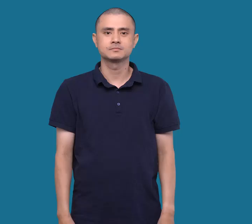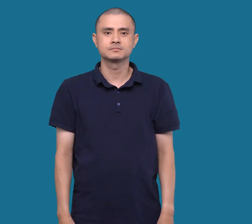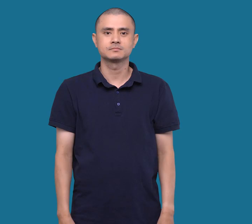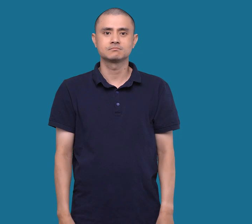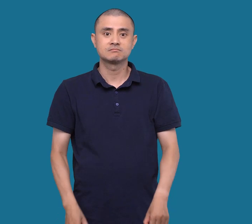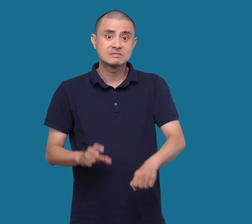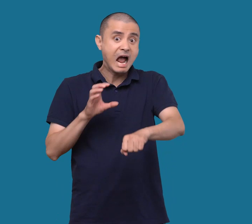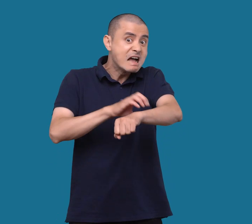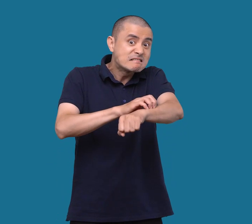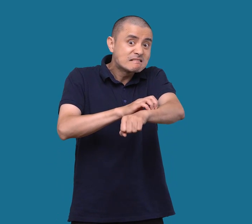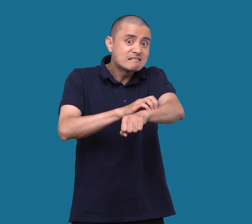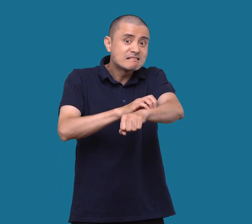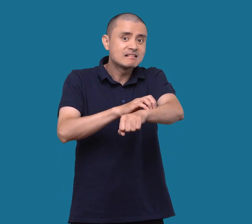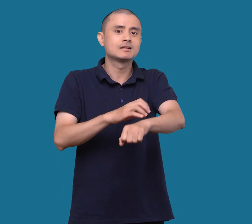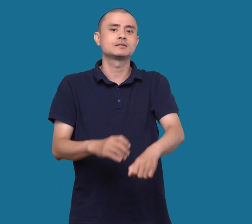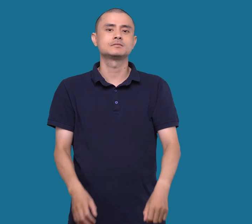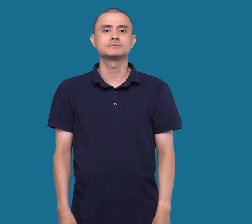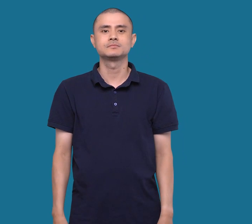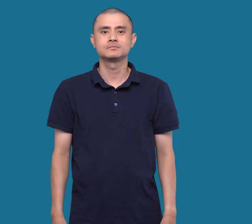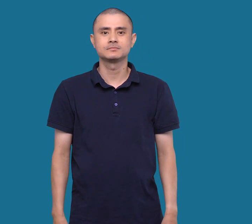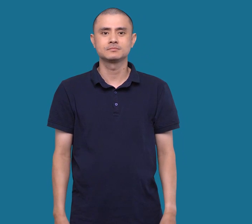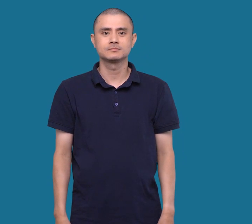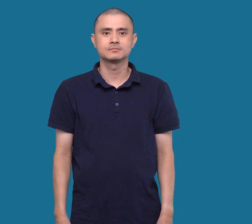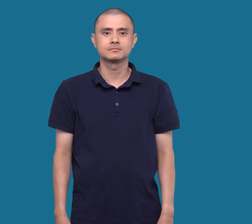chó cắn